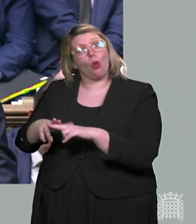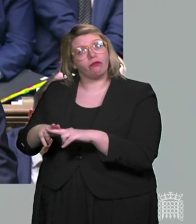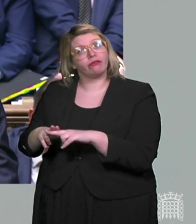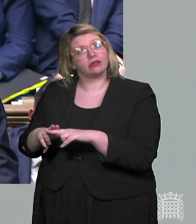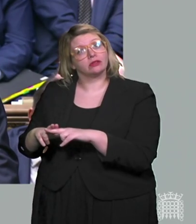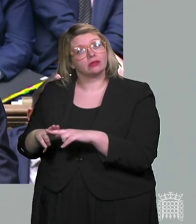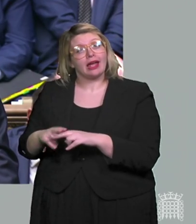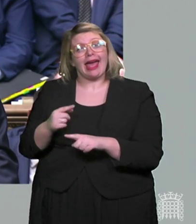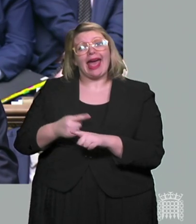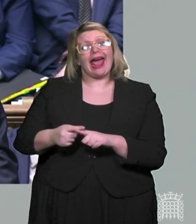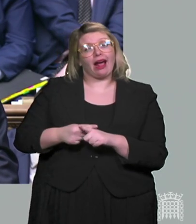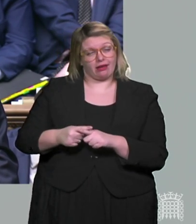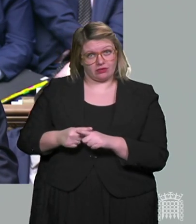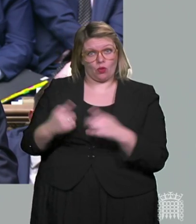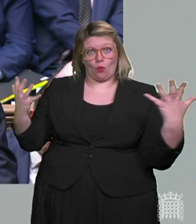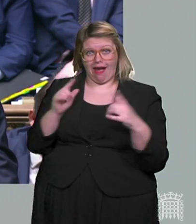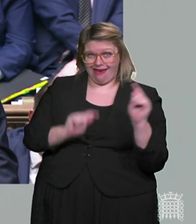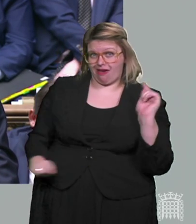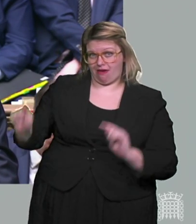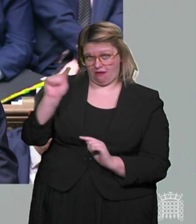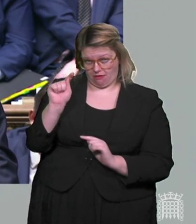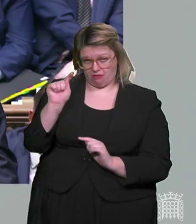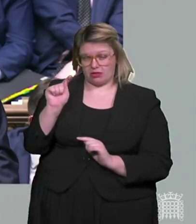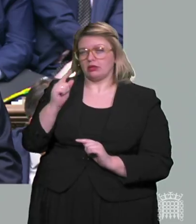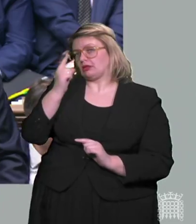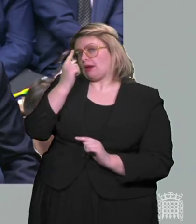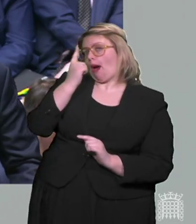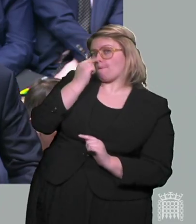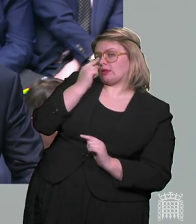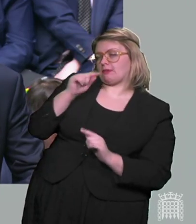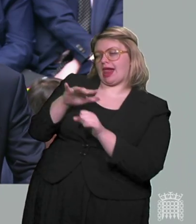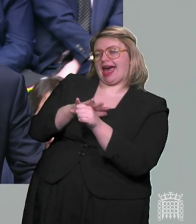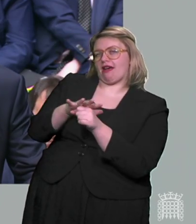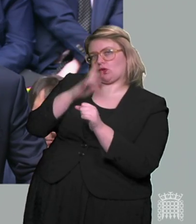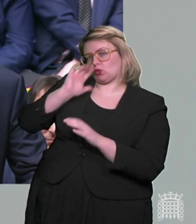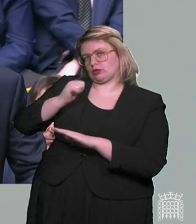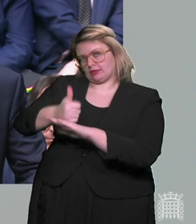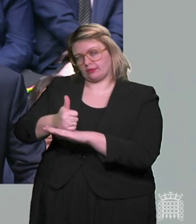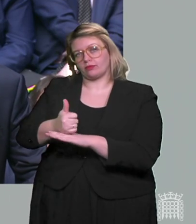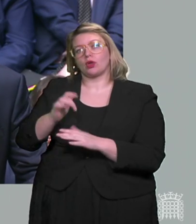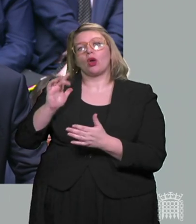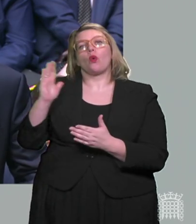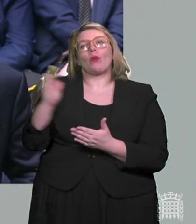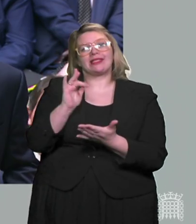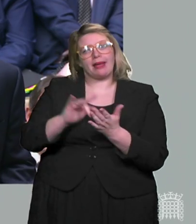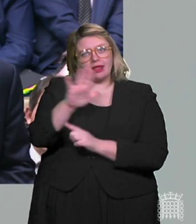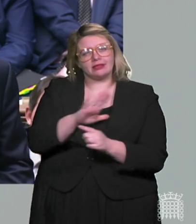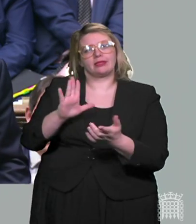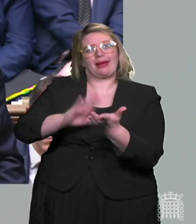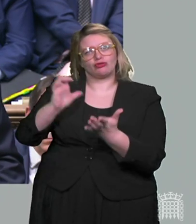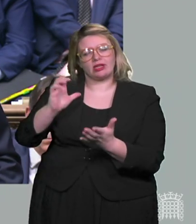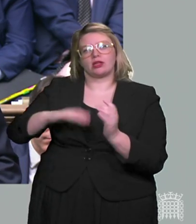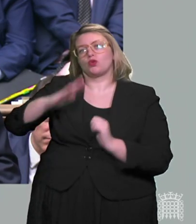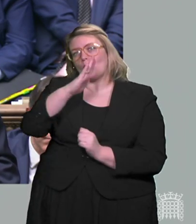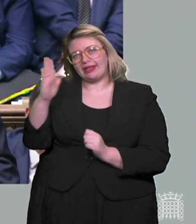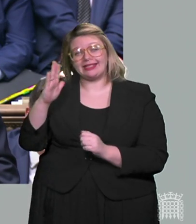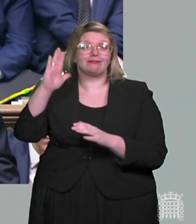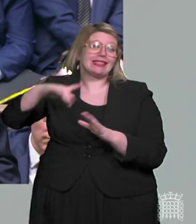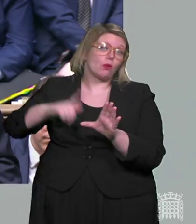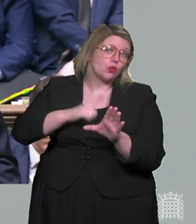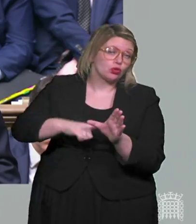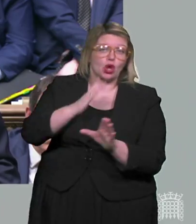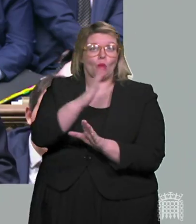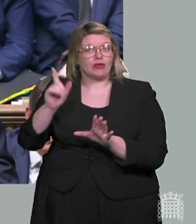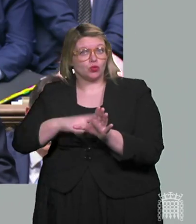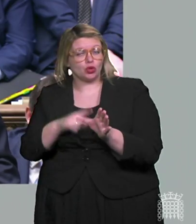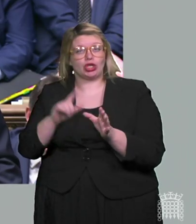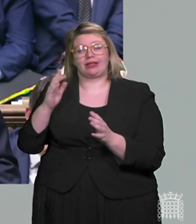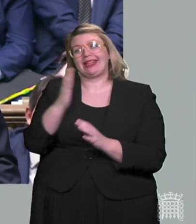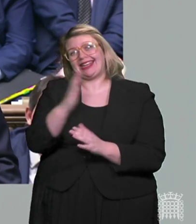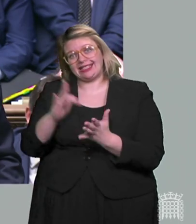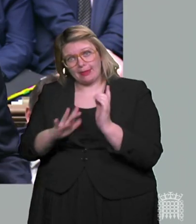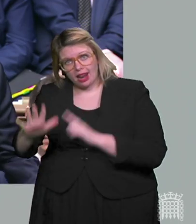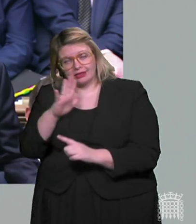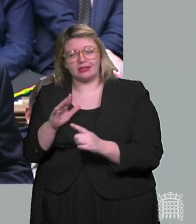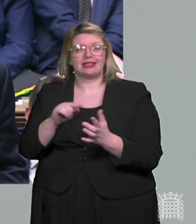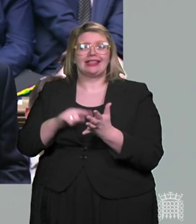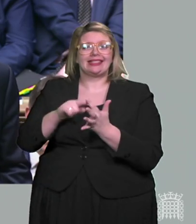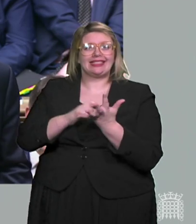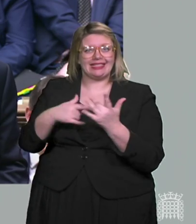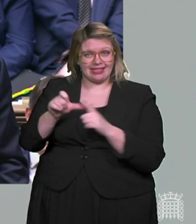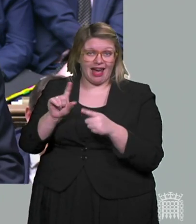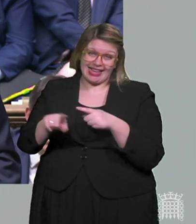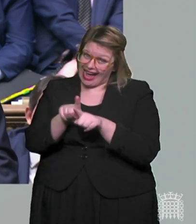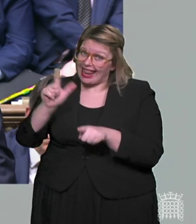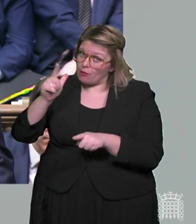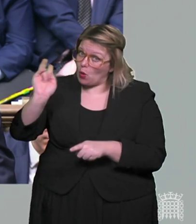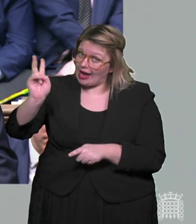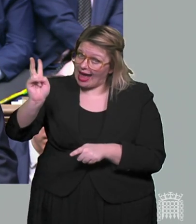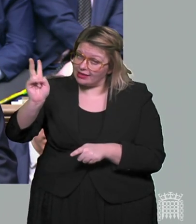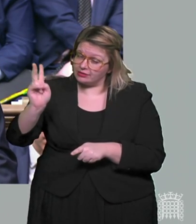In England, we have identified the following areas as having the potential to host one: west midlands, Greater Manchester, the north-east, South Yorkshire, West Yorkshire, east midlands, Teesside and, once again, Liverpool.